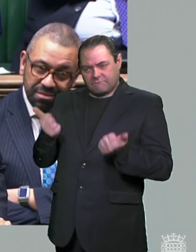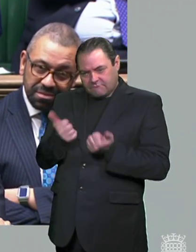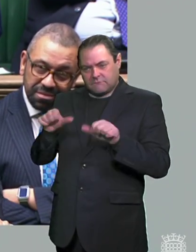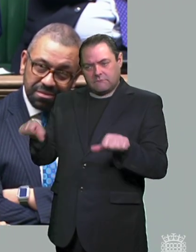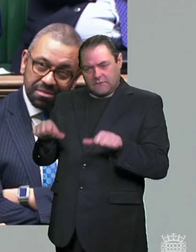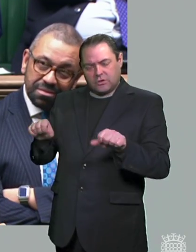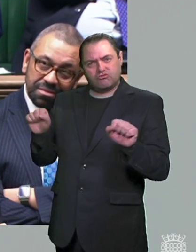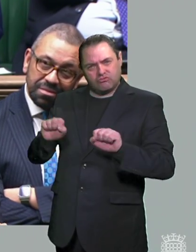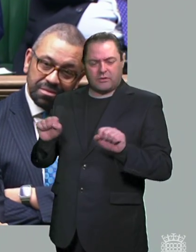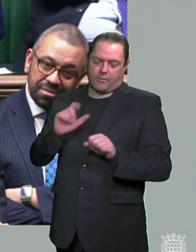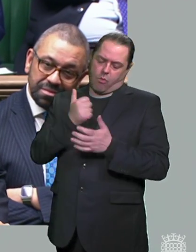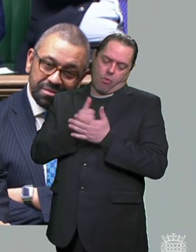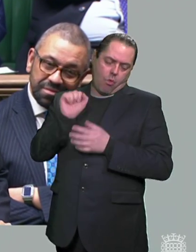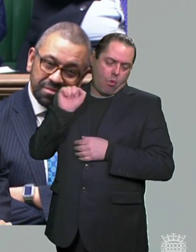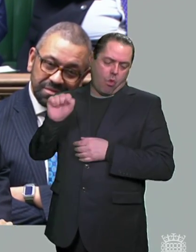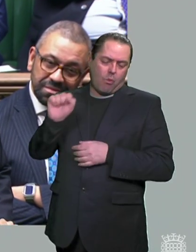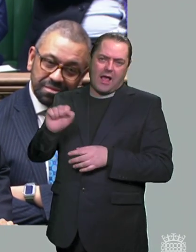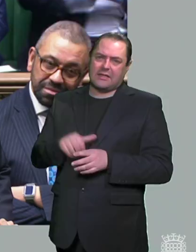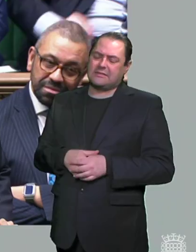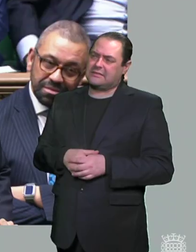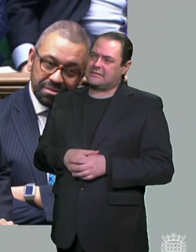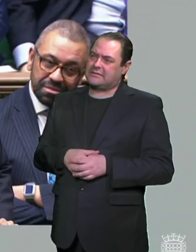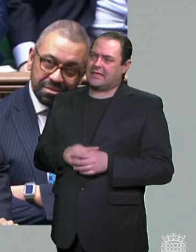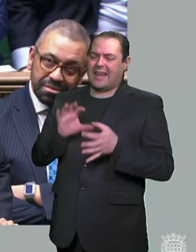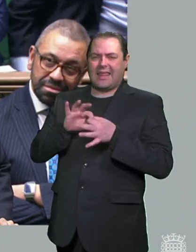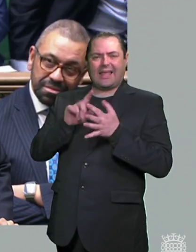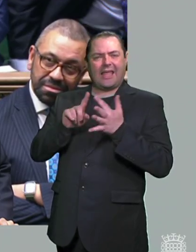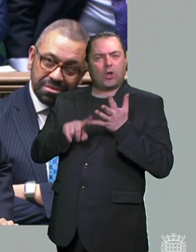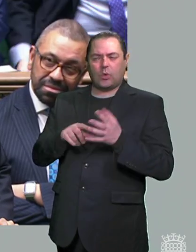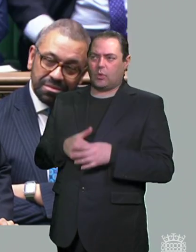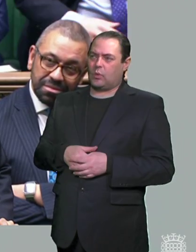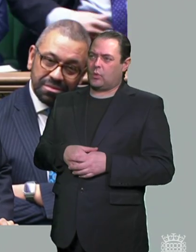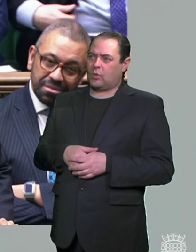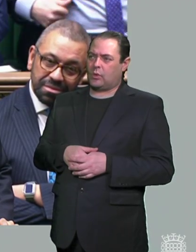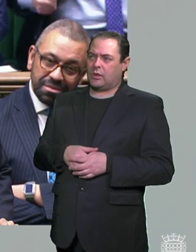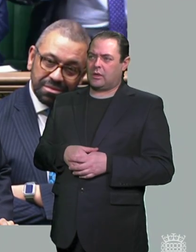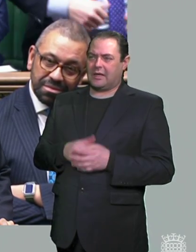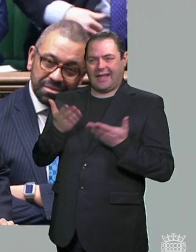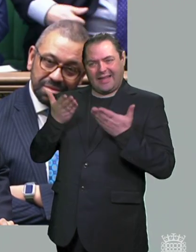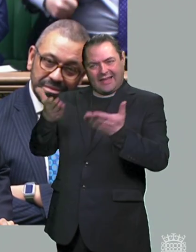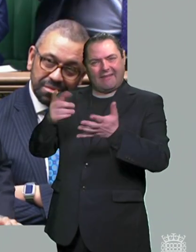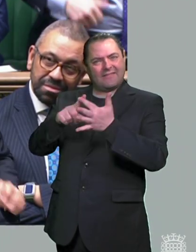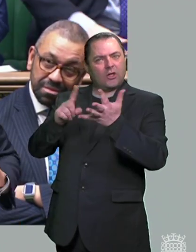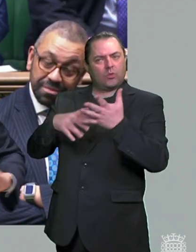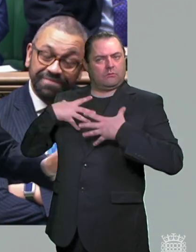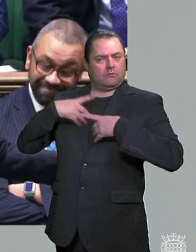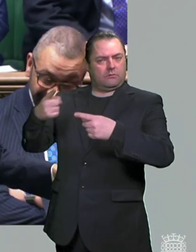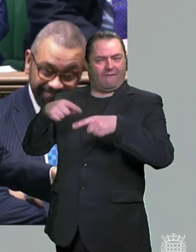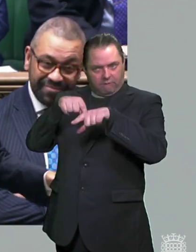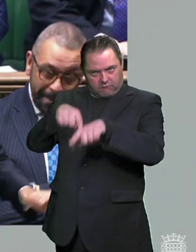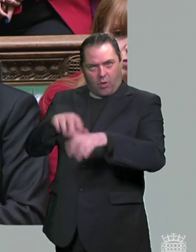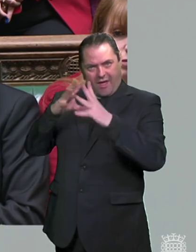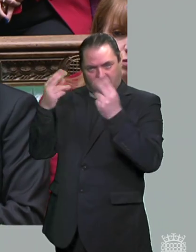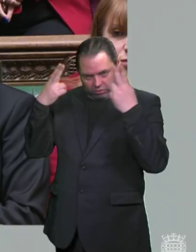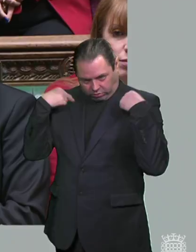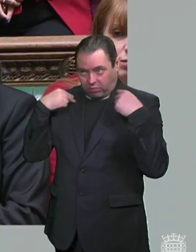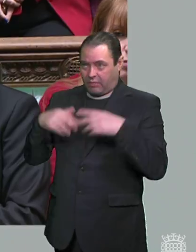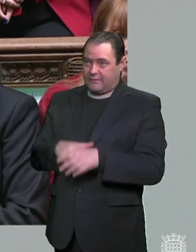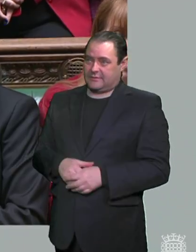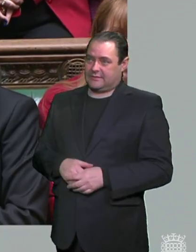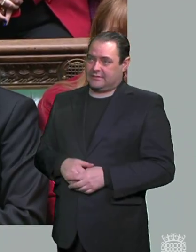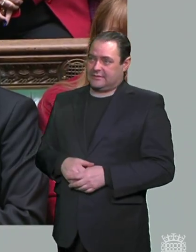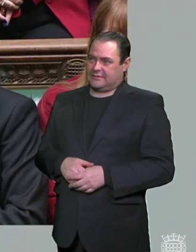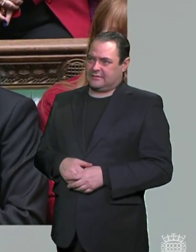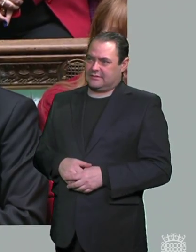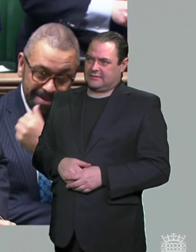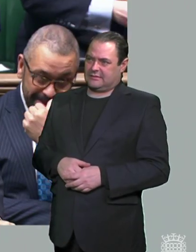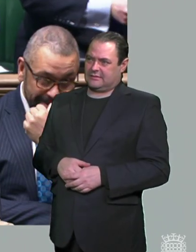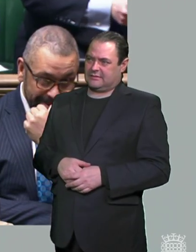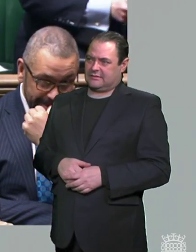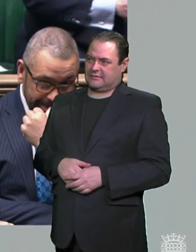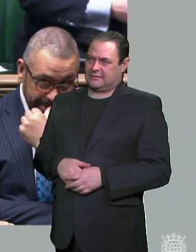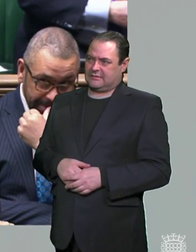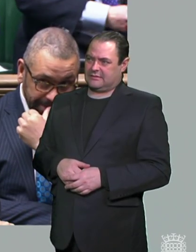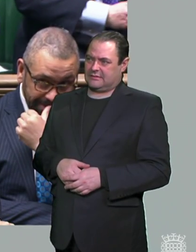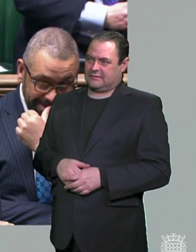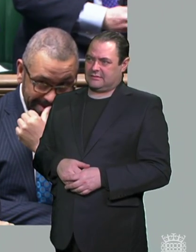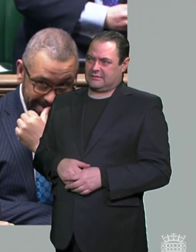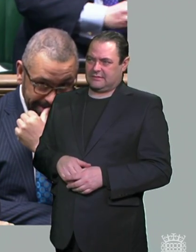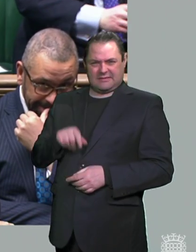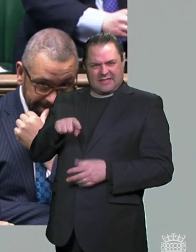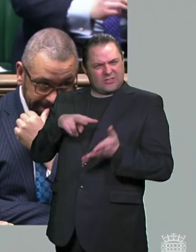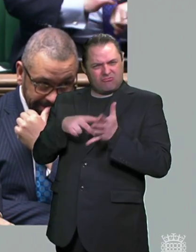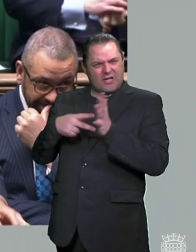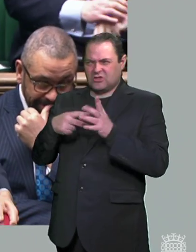It is his usual position when it comes to the European Union—give the EU a blank cheque and agree to anything it offers.